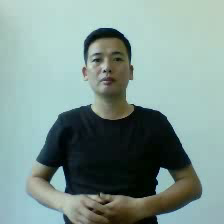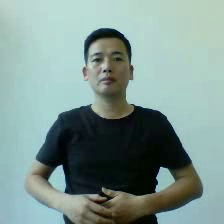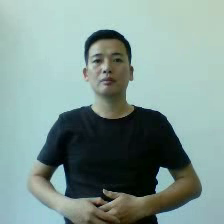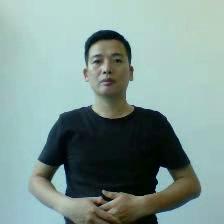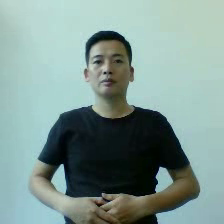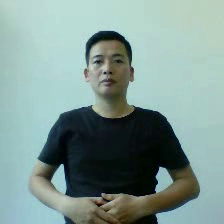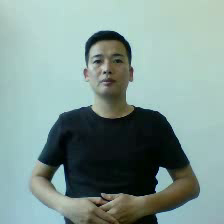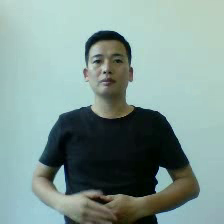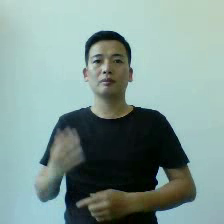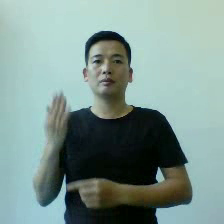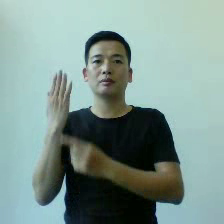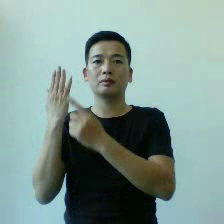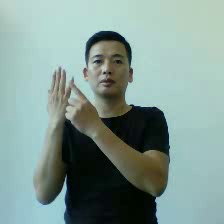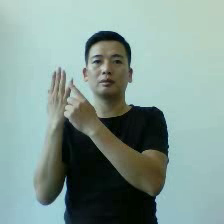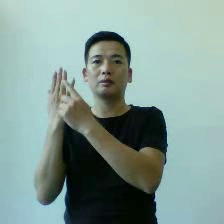Ngón tay